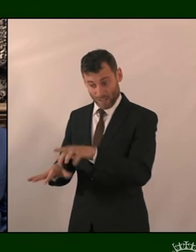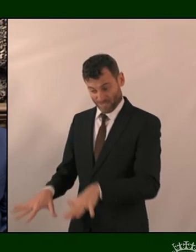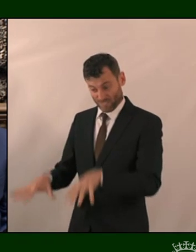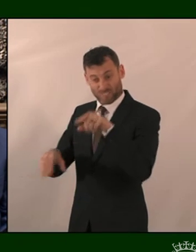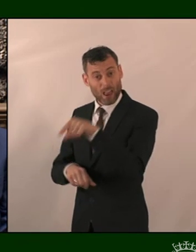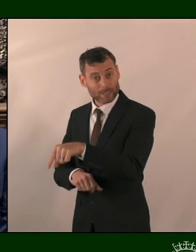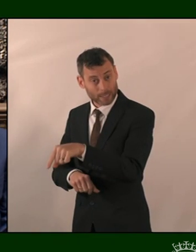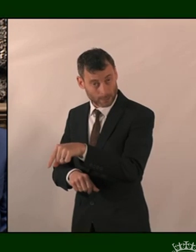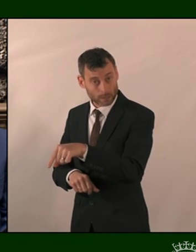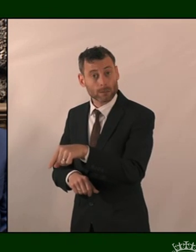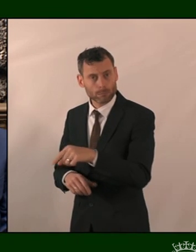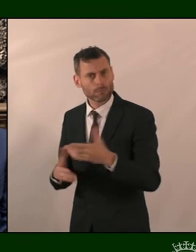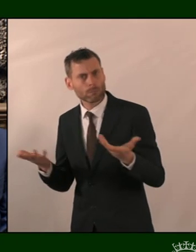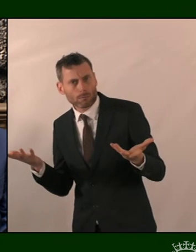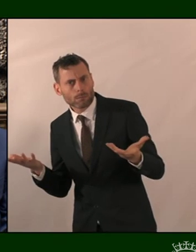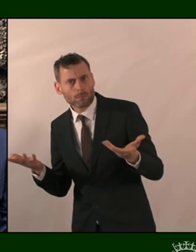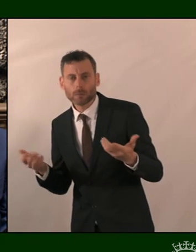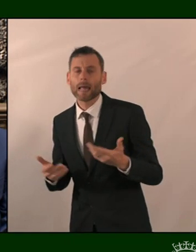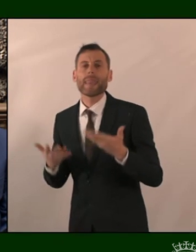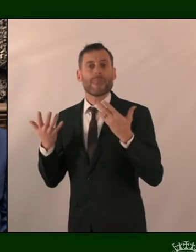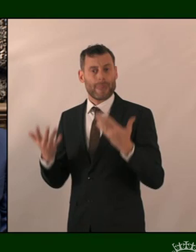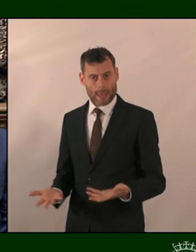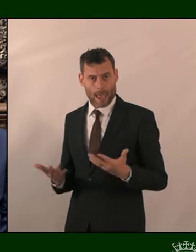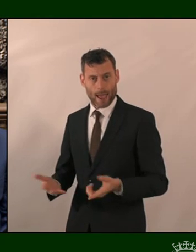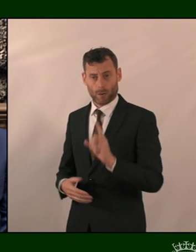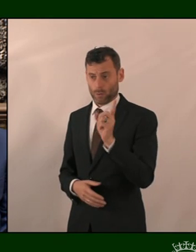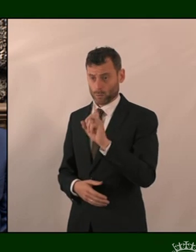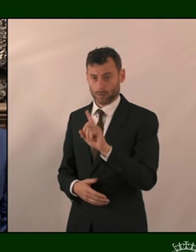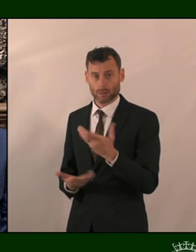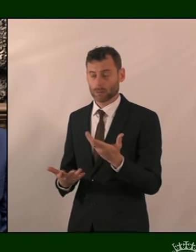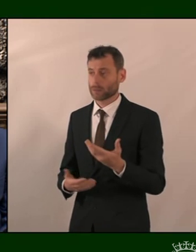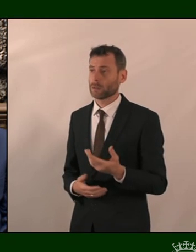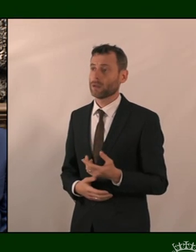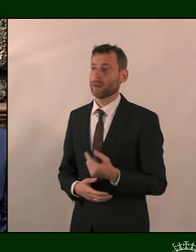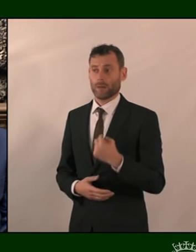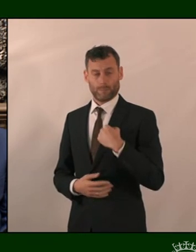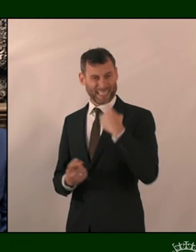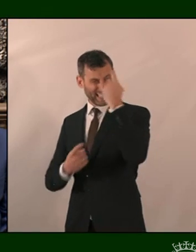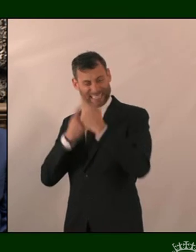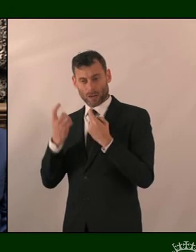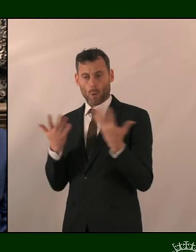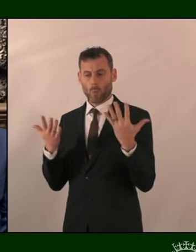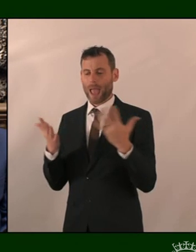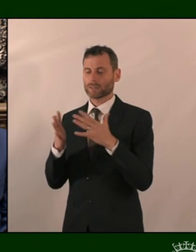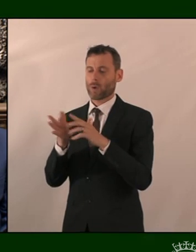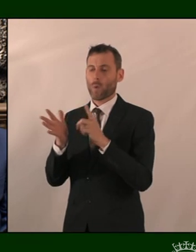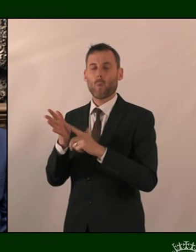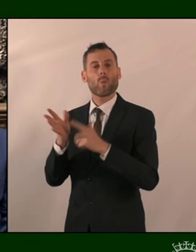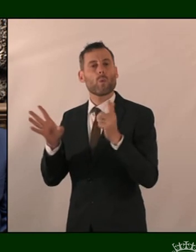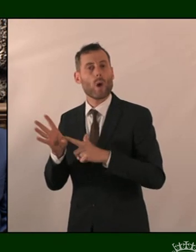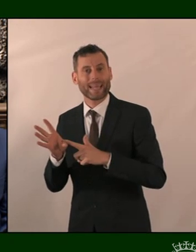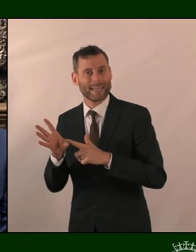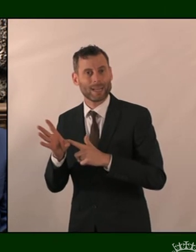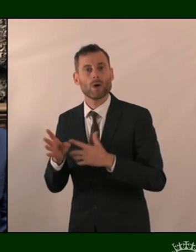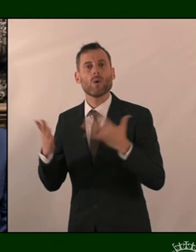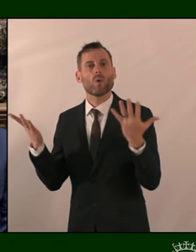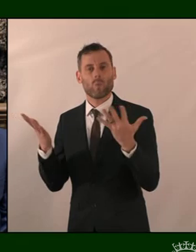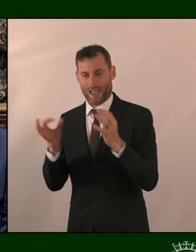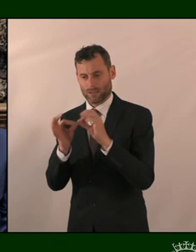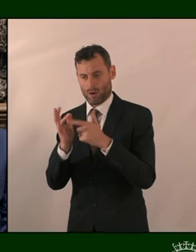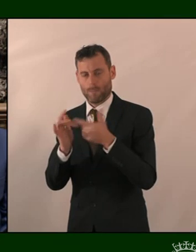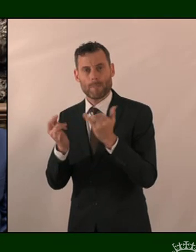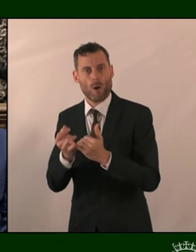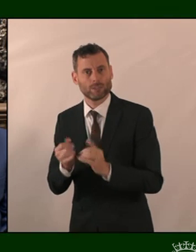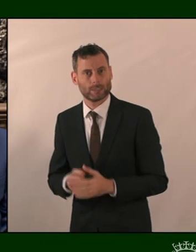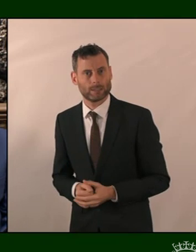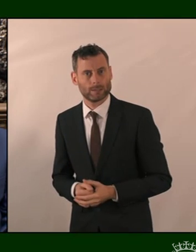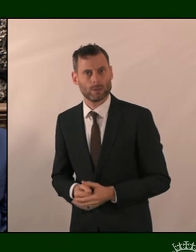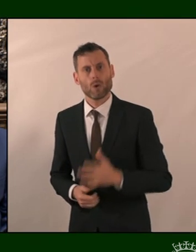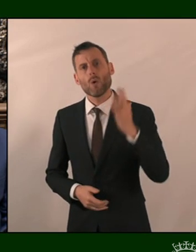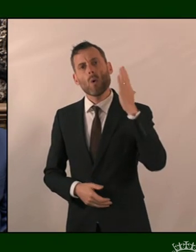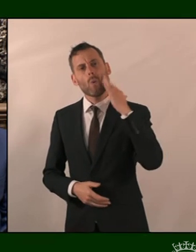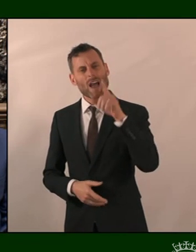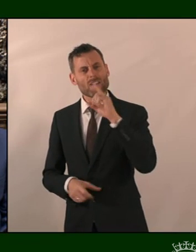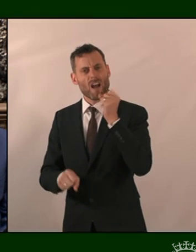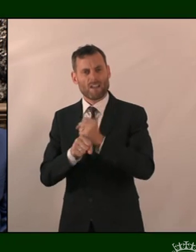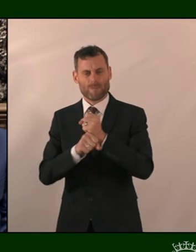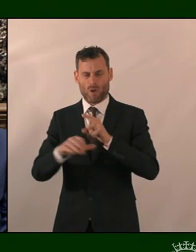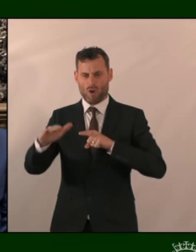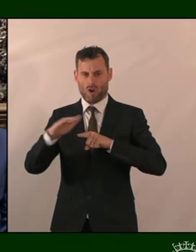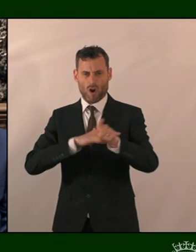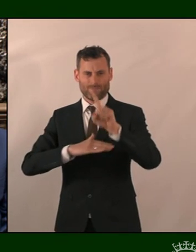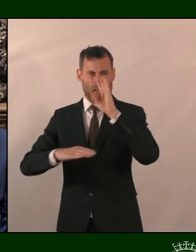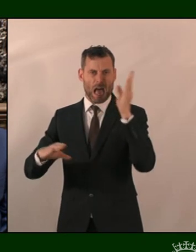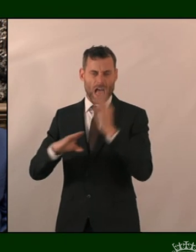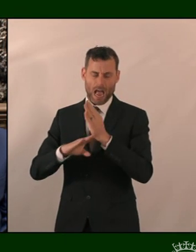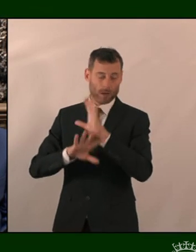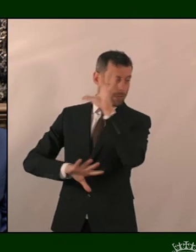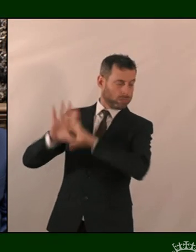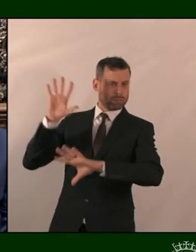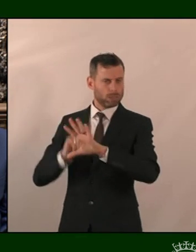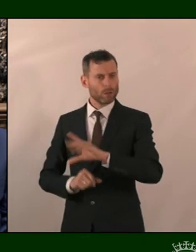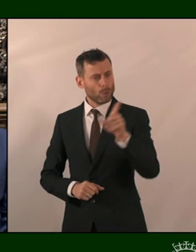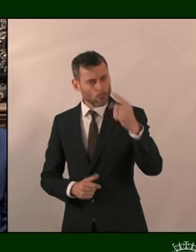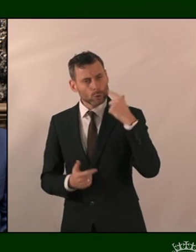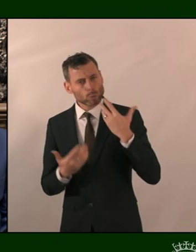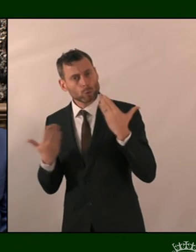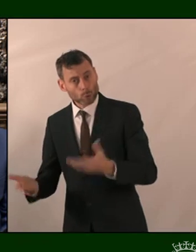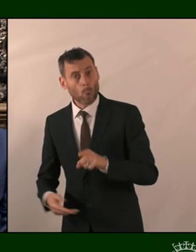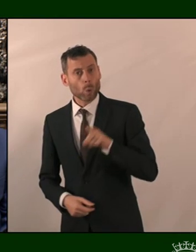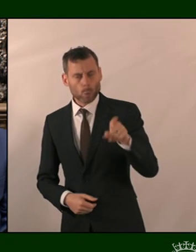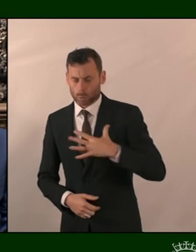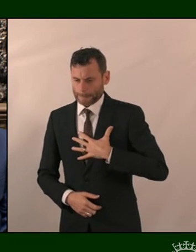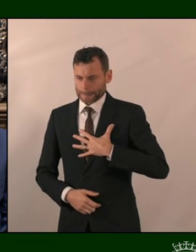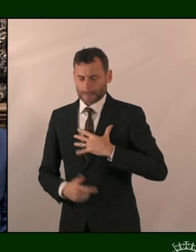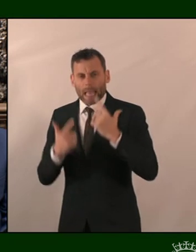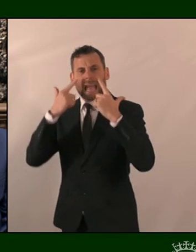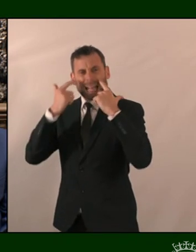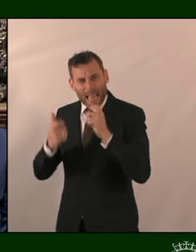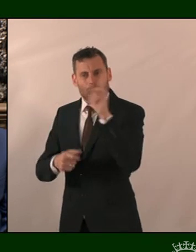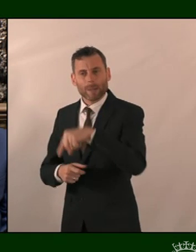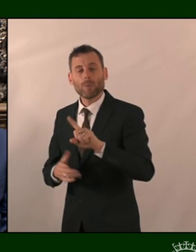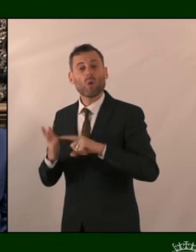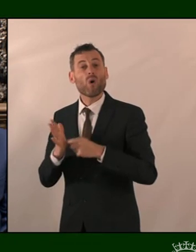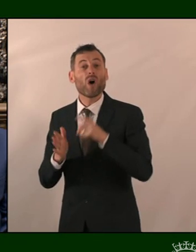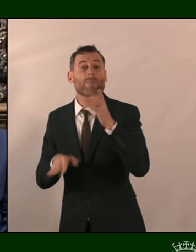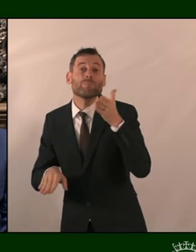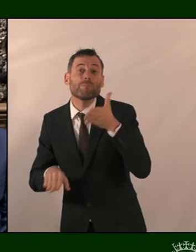After two weeks of flooding, memes are being produced, asking not, “Where’s Wally?” but, “Where’s Boris?” When is he going to stop hiding and show people that he actually cares, or is he too busy going about some other business?